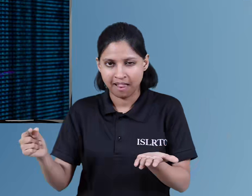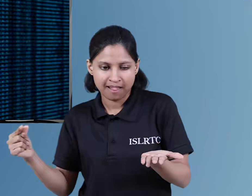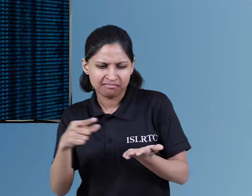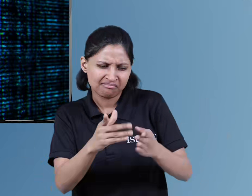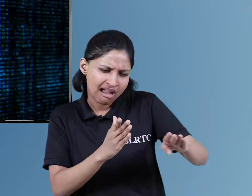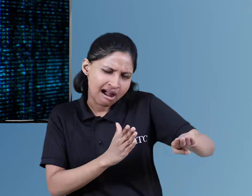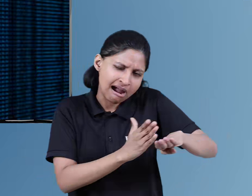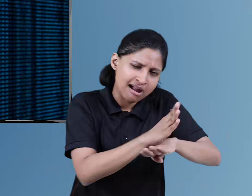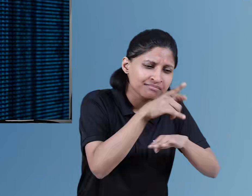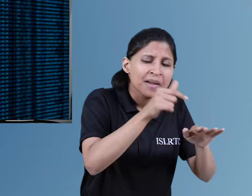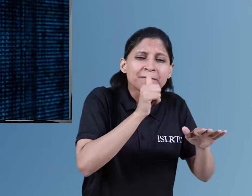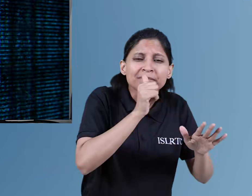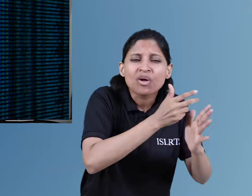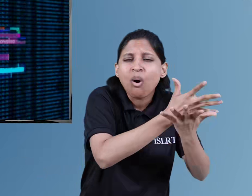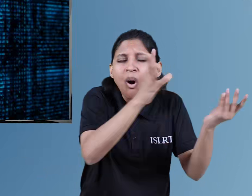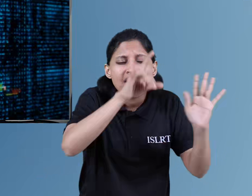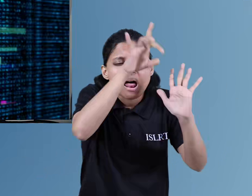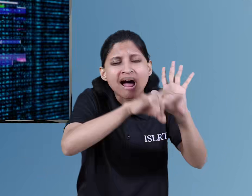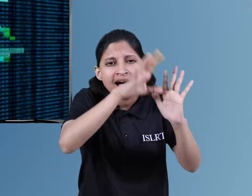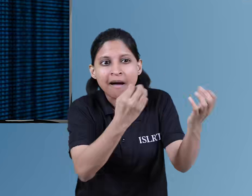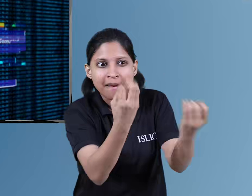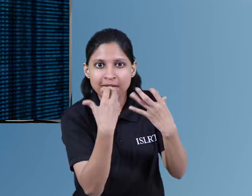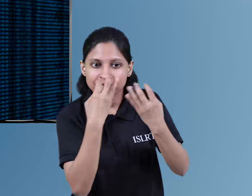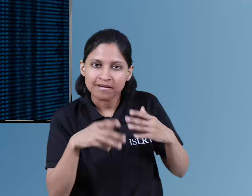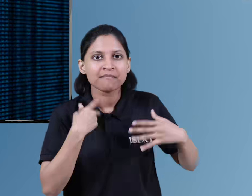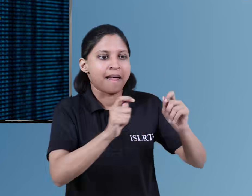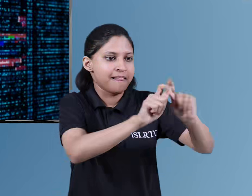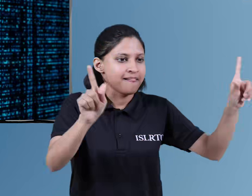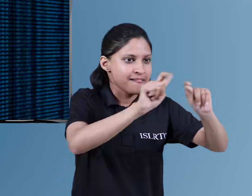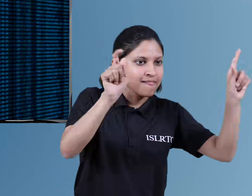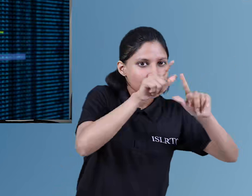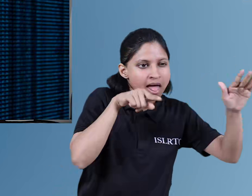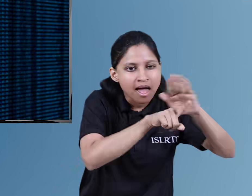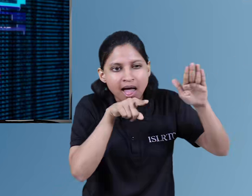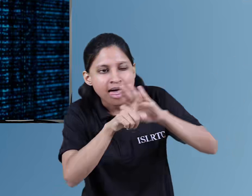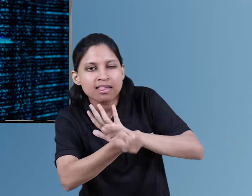or gain unauthorized access to computer systems.